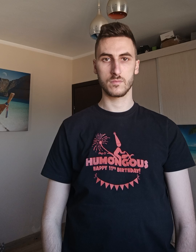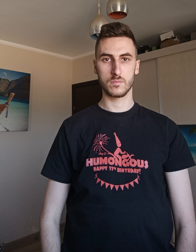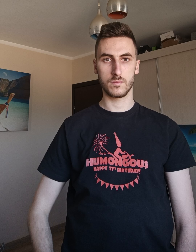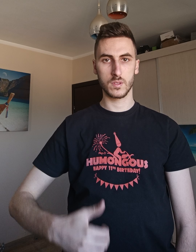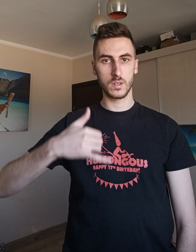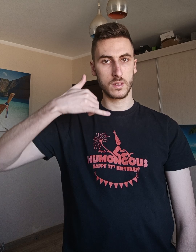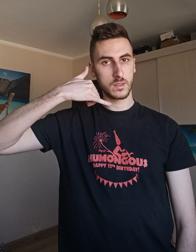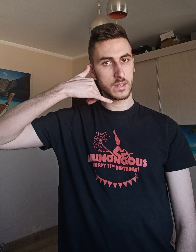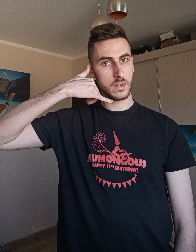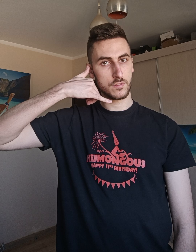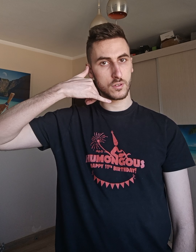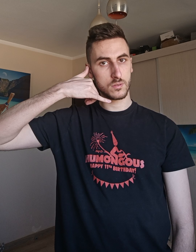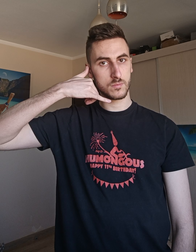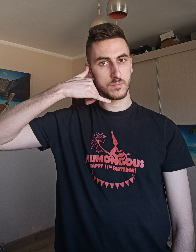טלפון